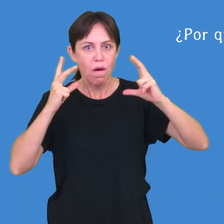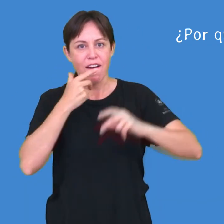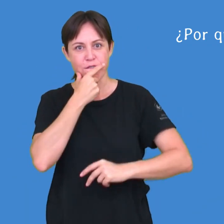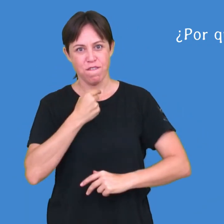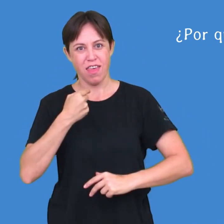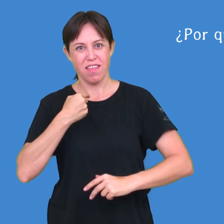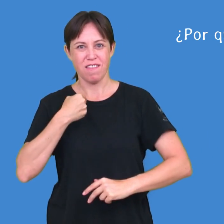fácil